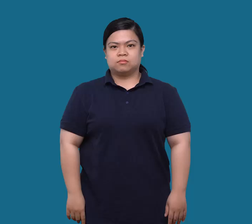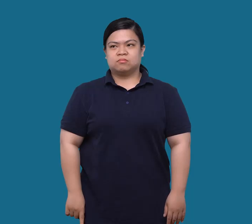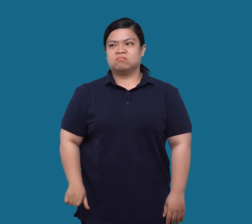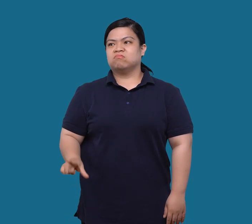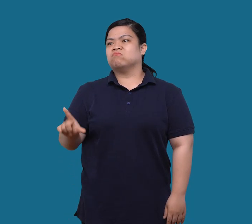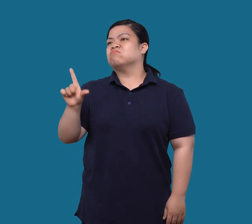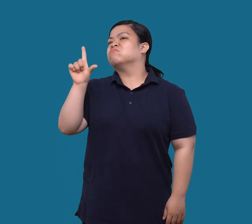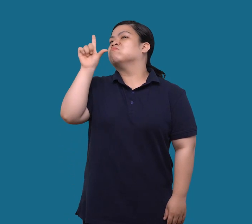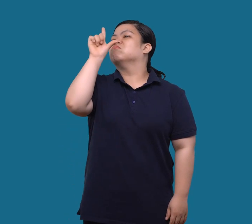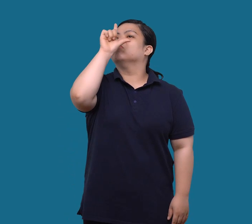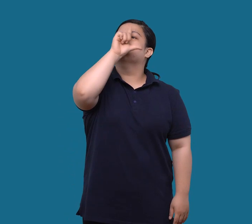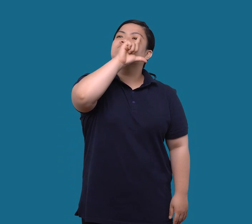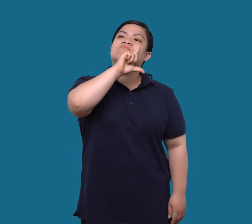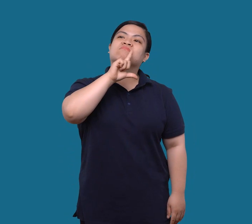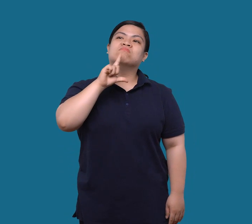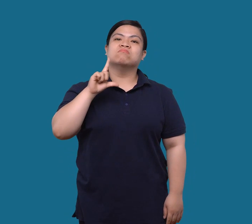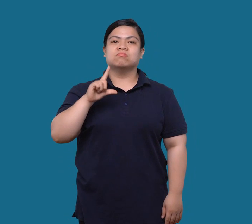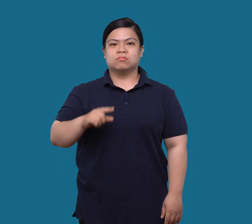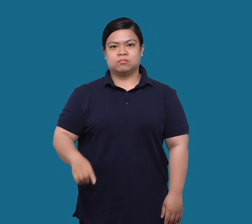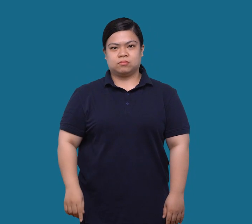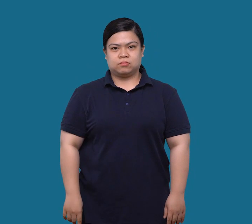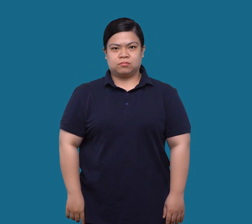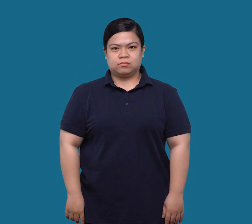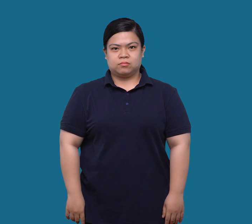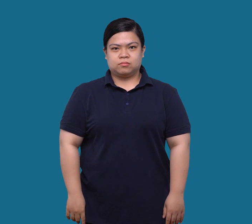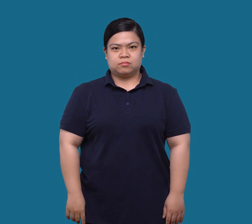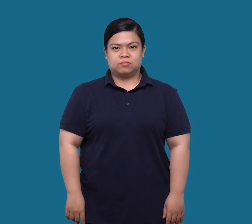lạnh lùng